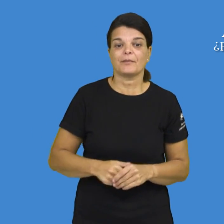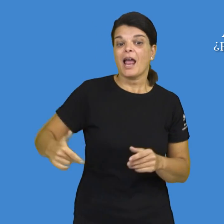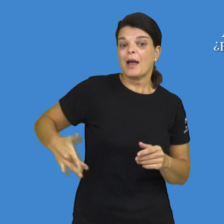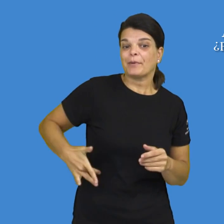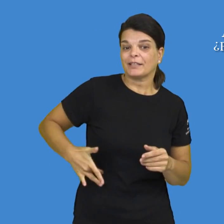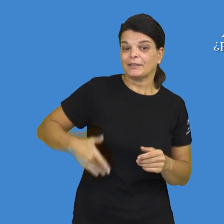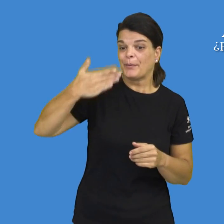hígado